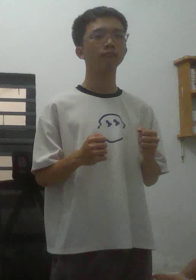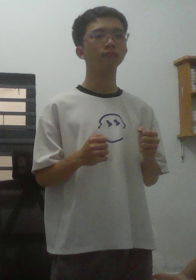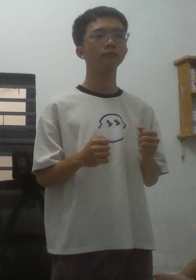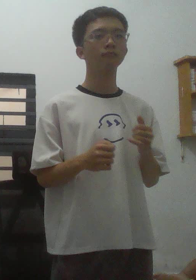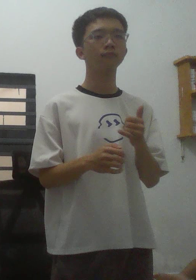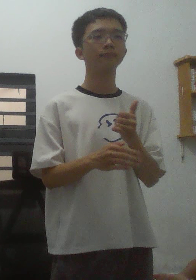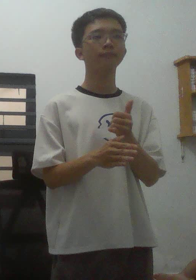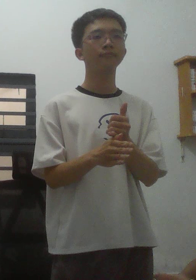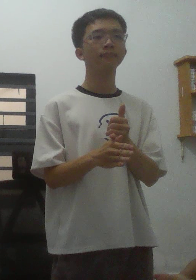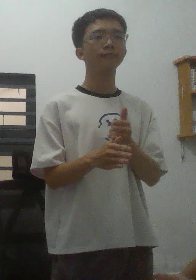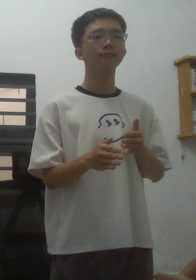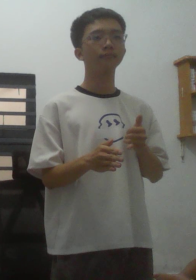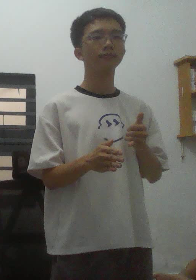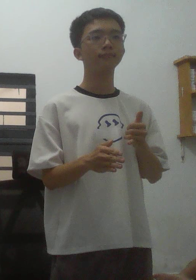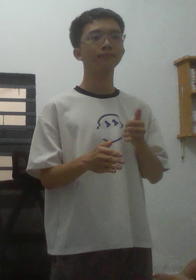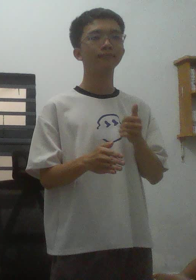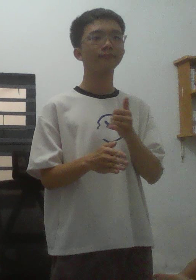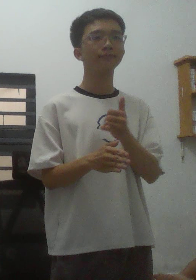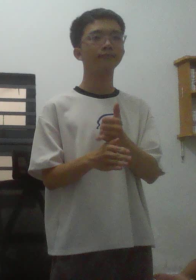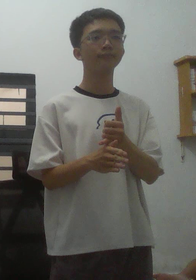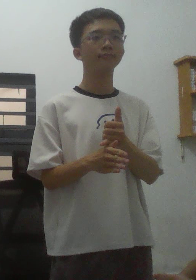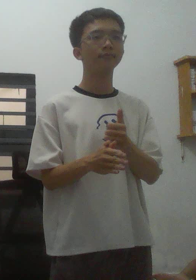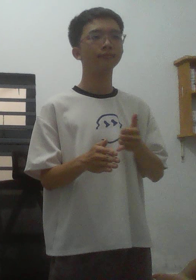cuoi thang